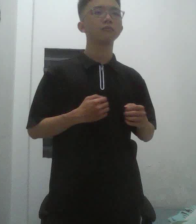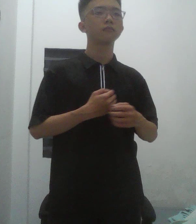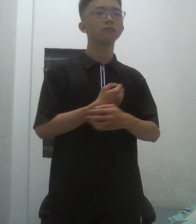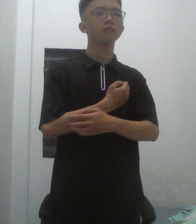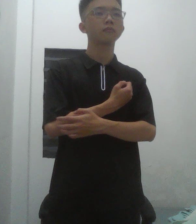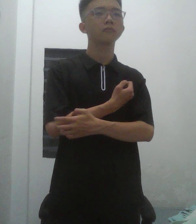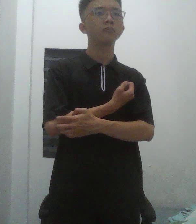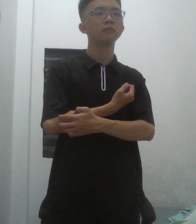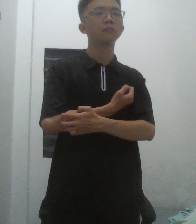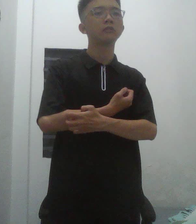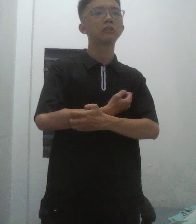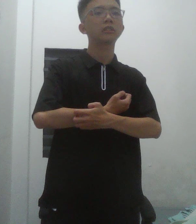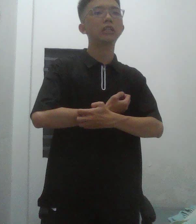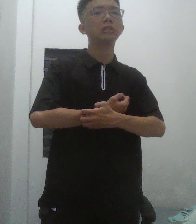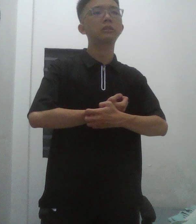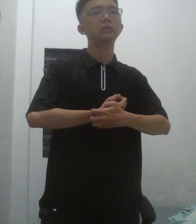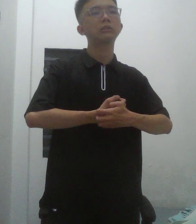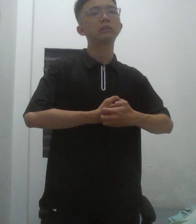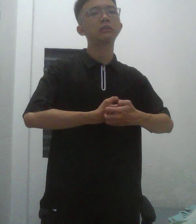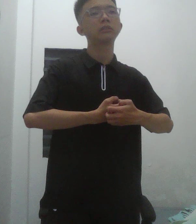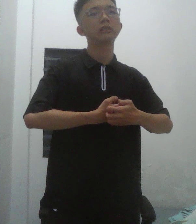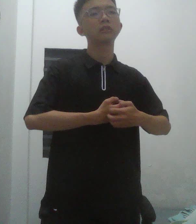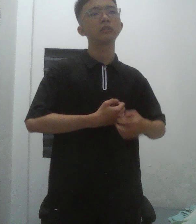ngheo